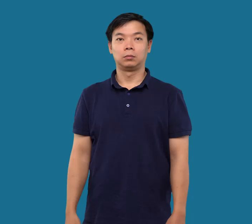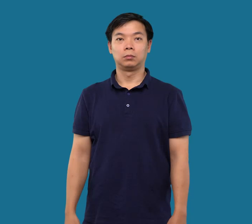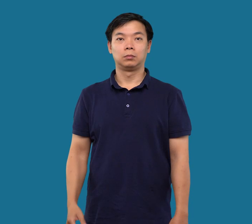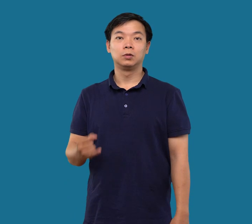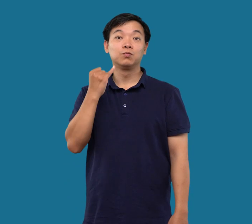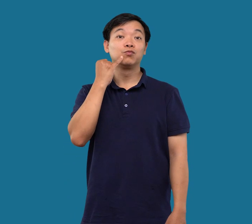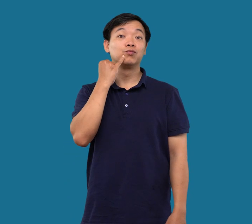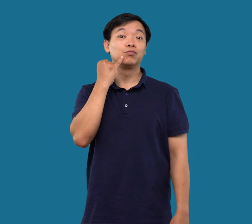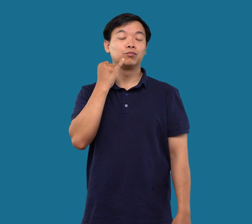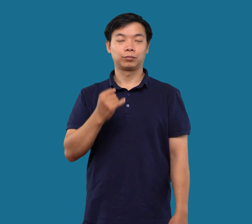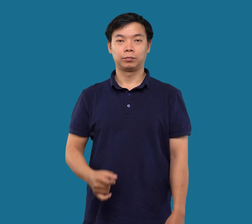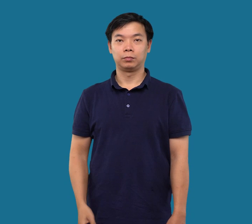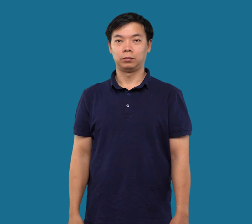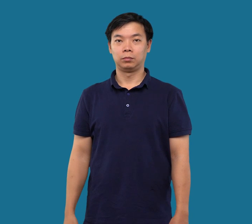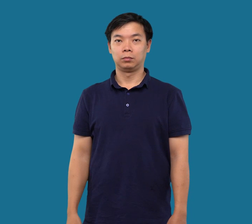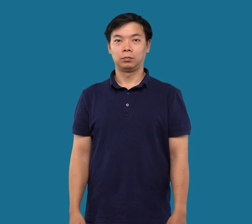muối i-ốt